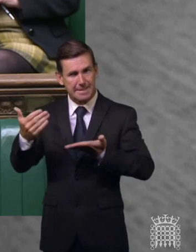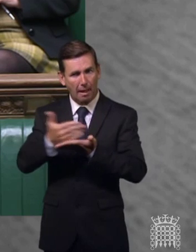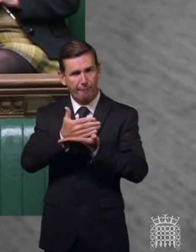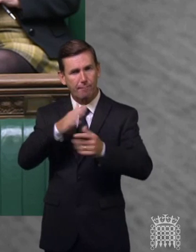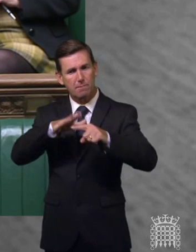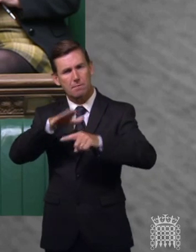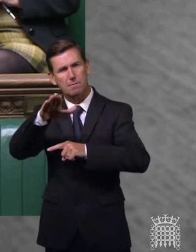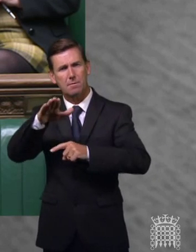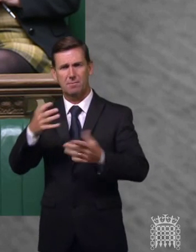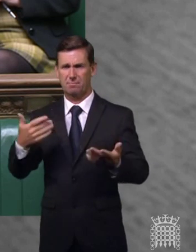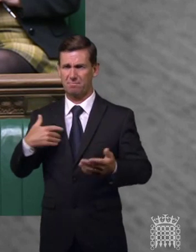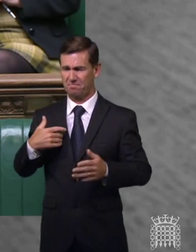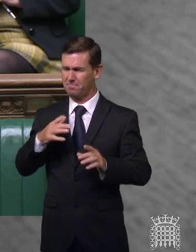Will the right honourable Gentleman give way?